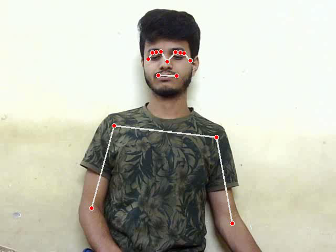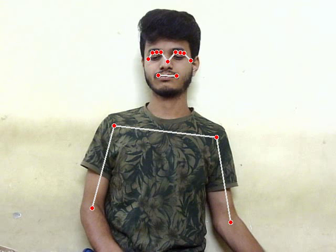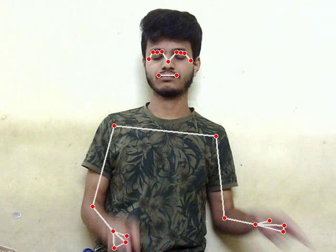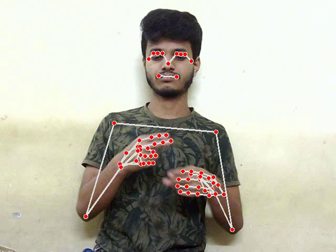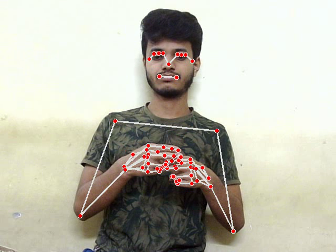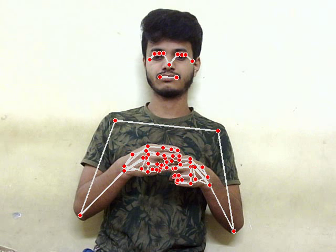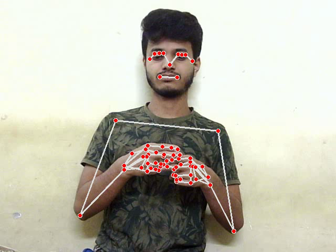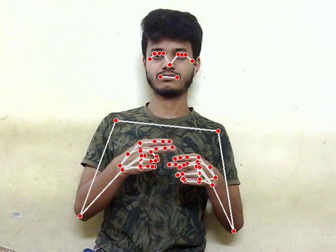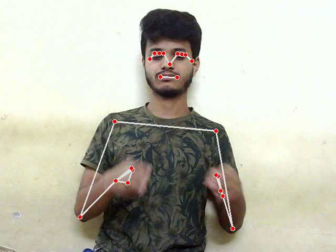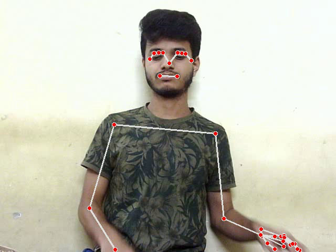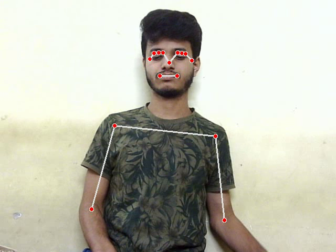name